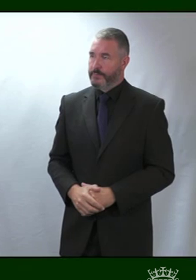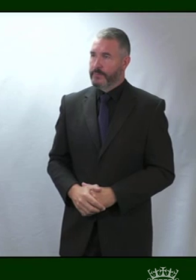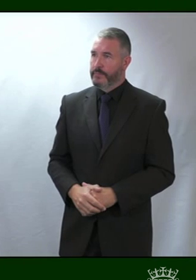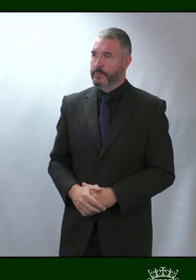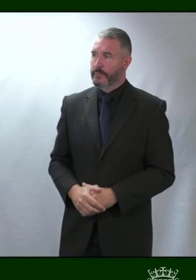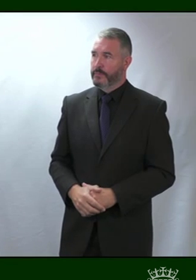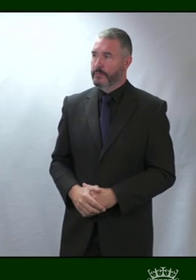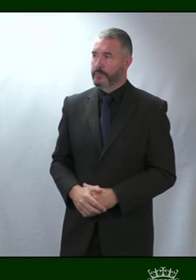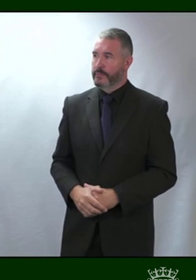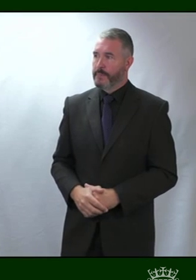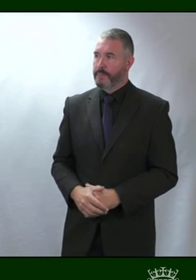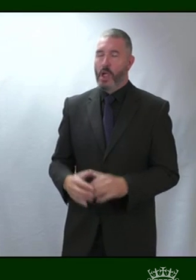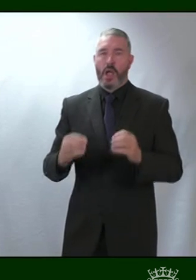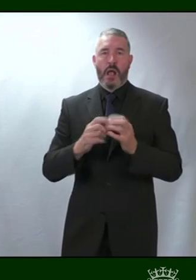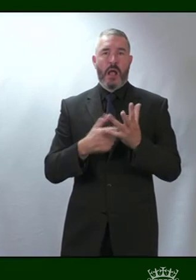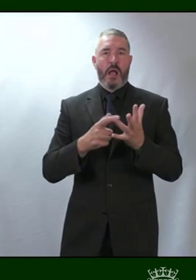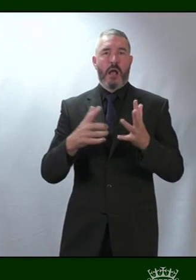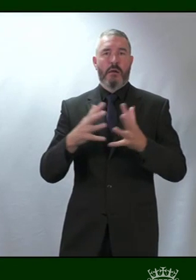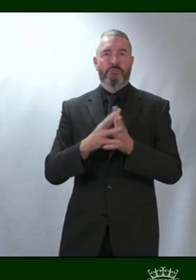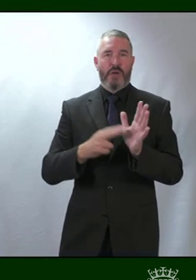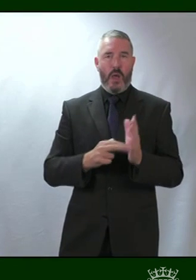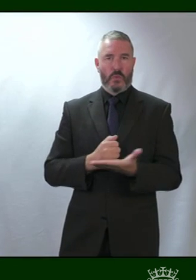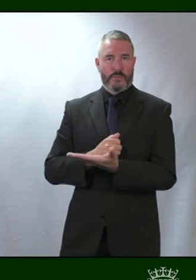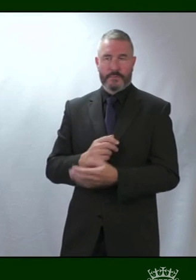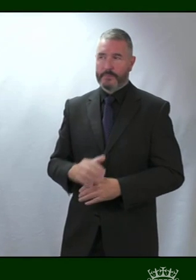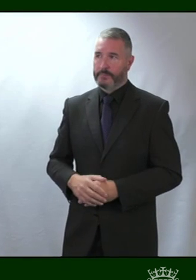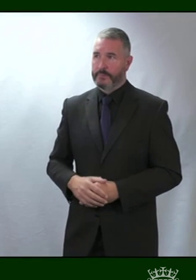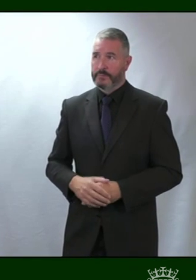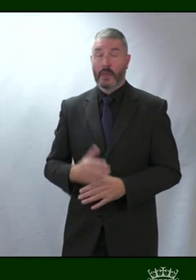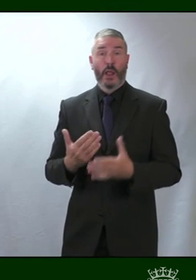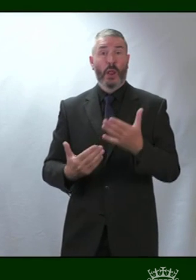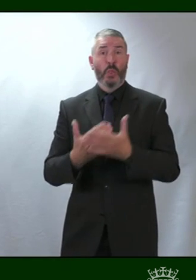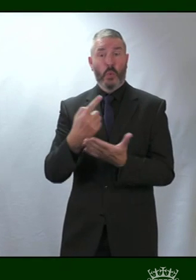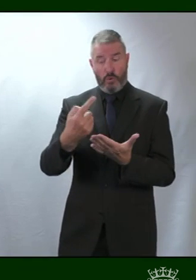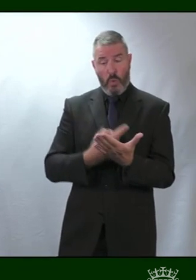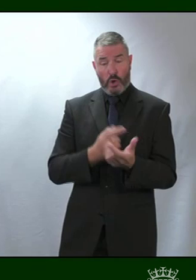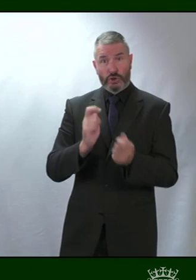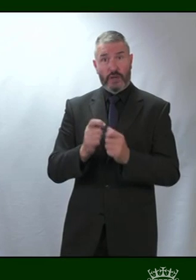Like the vast majority of the British public, I support the new restrictions.